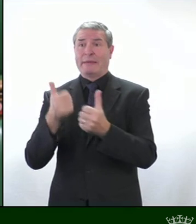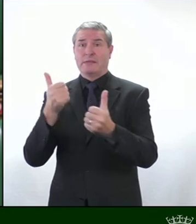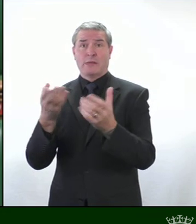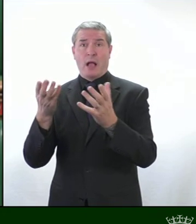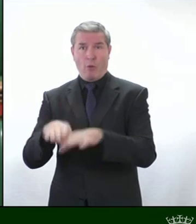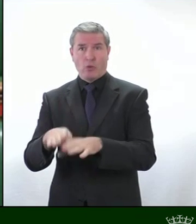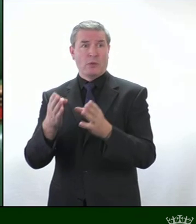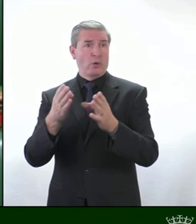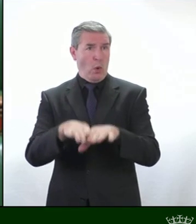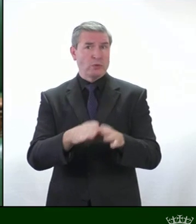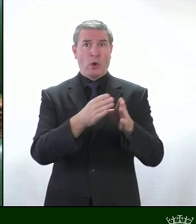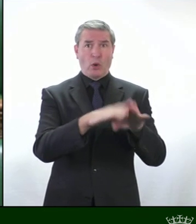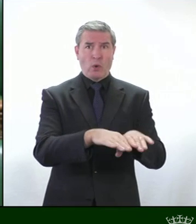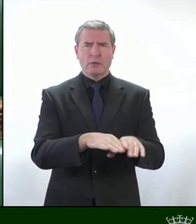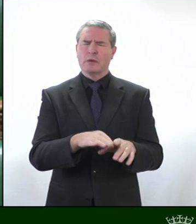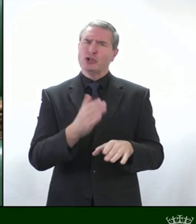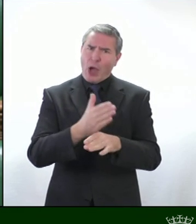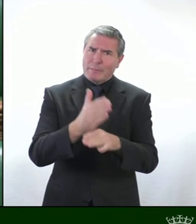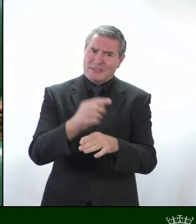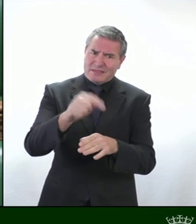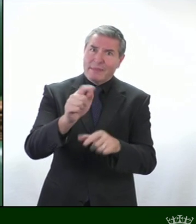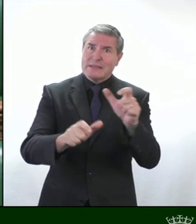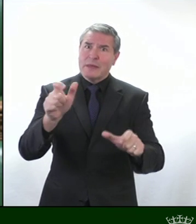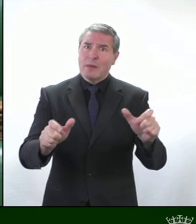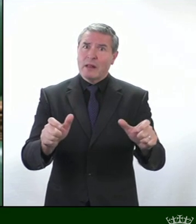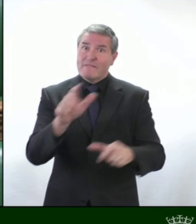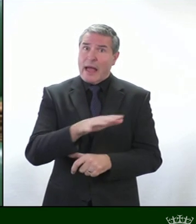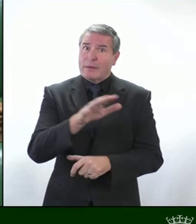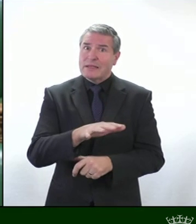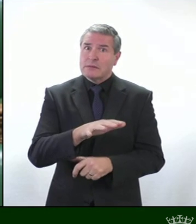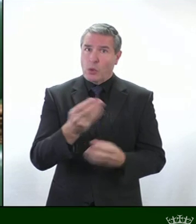I do not want the Prime Minister to deflect from that and what it means for these many families.